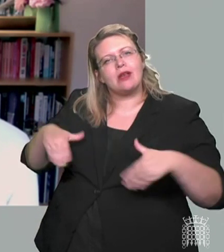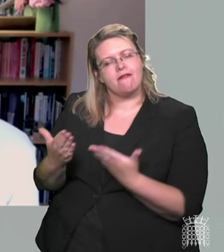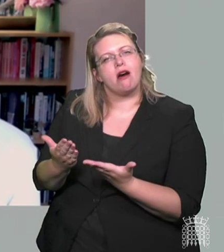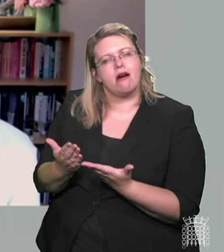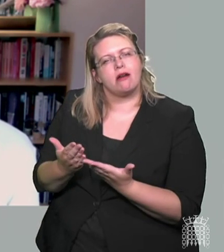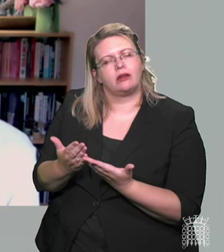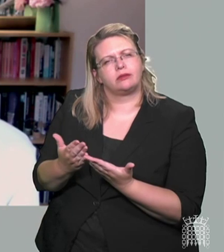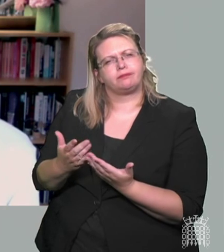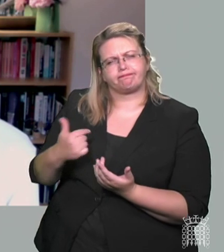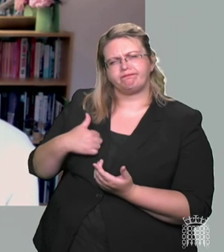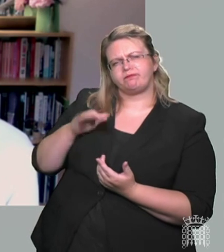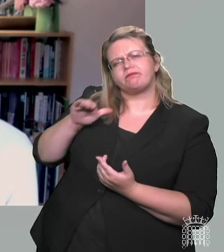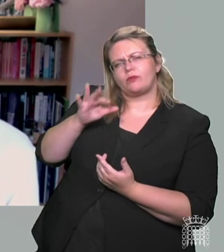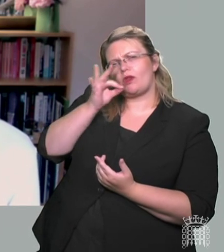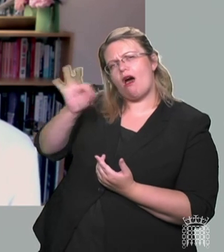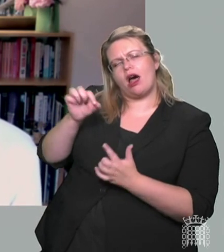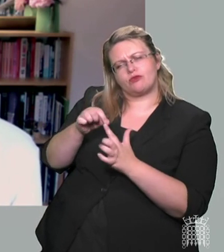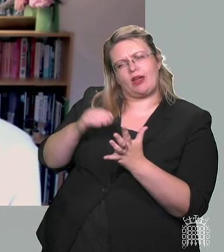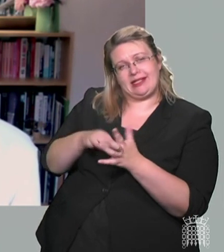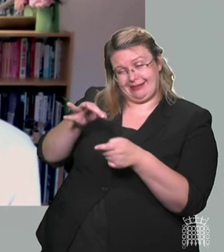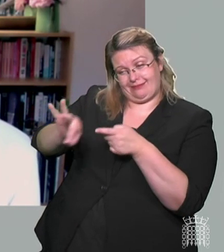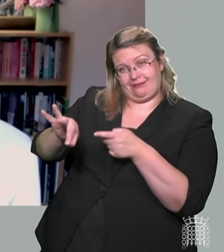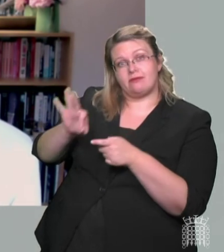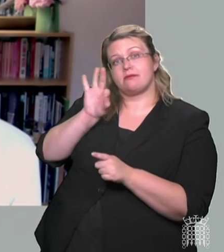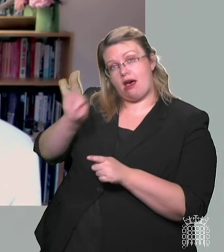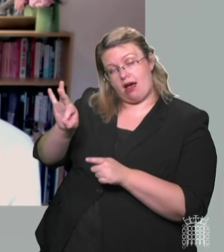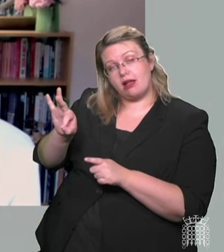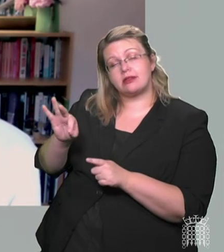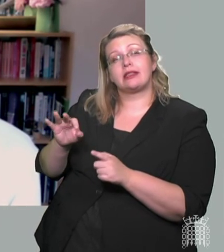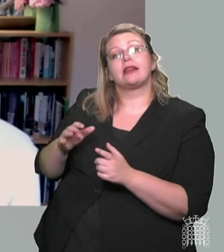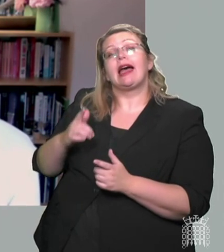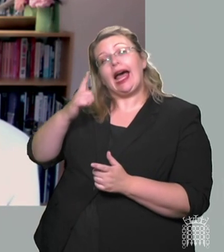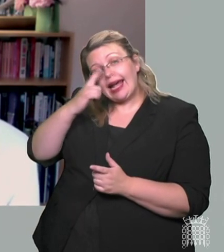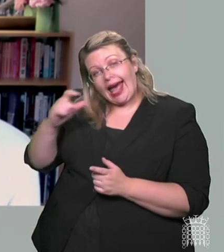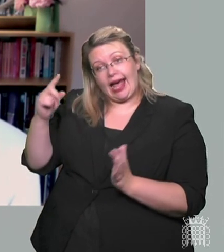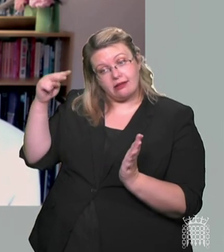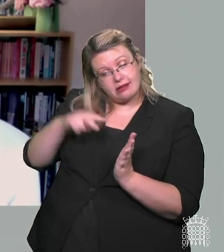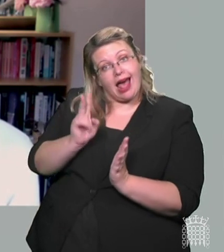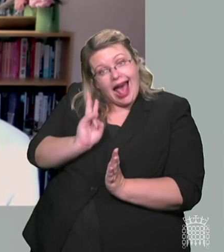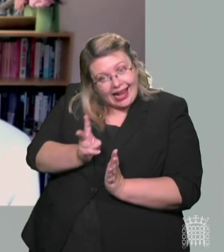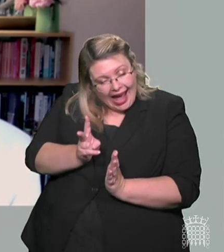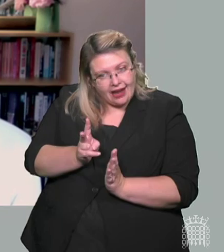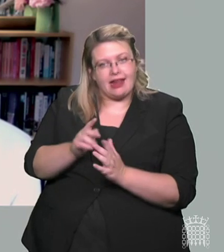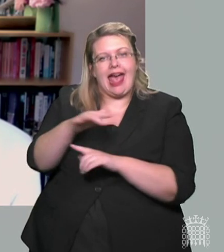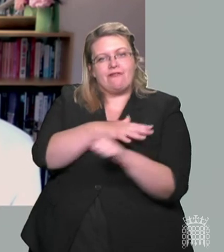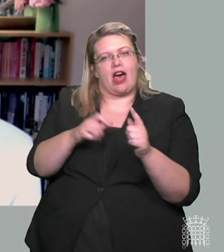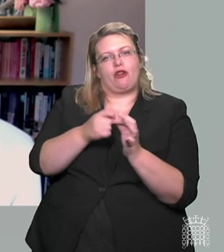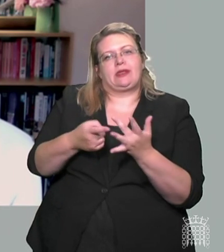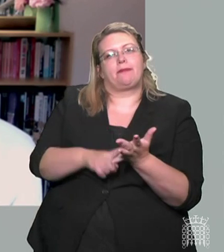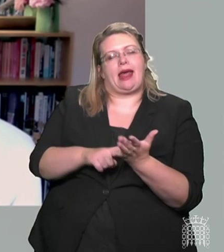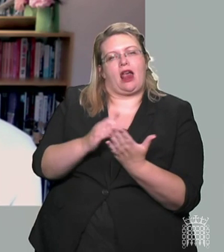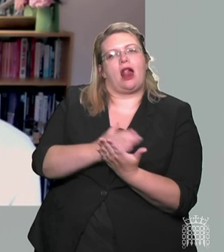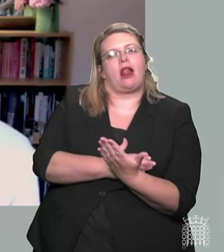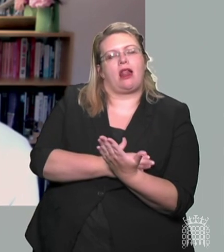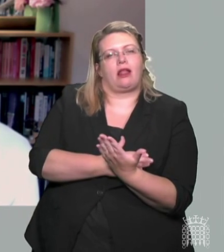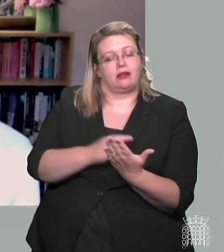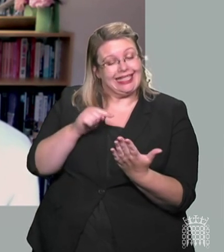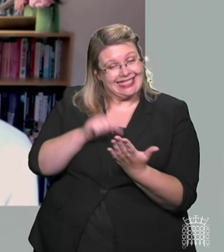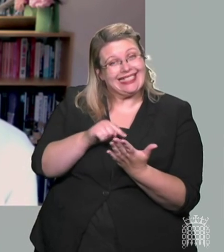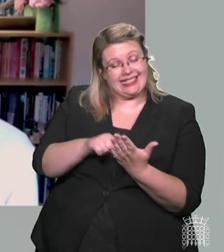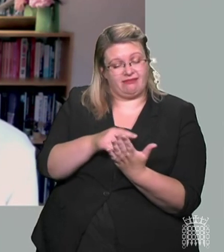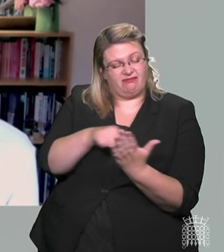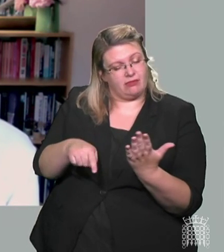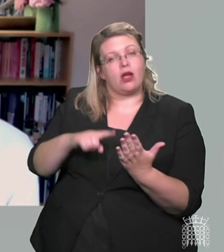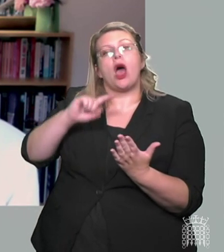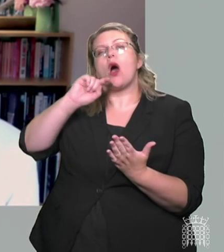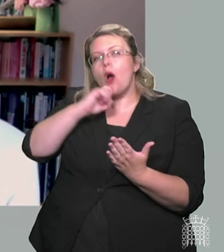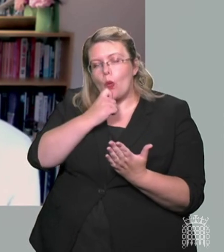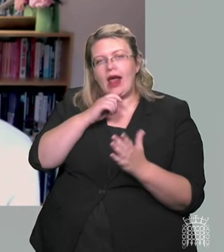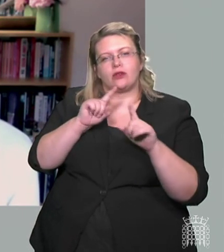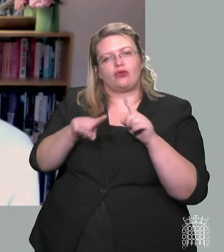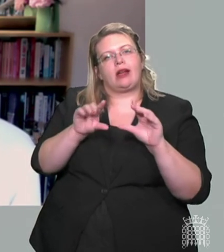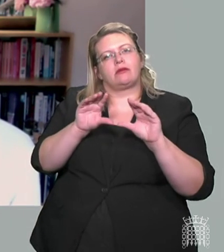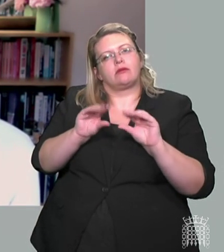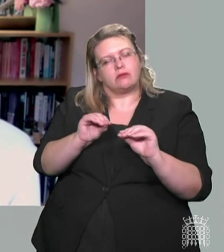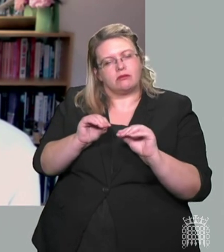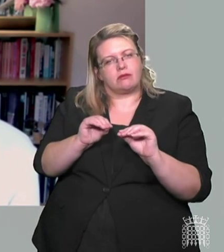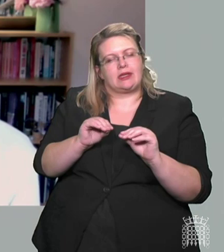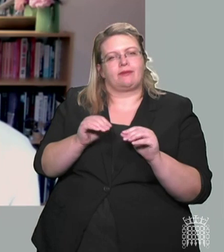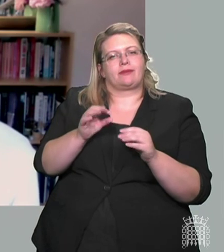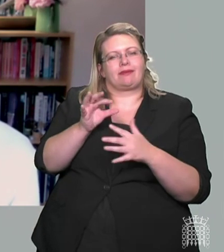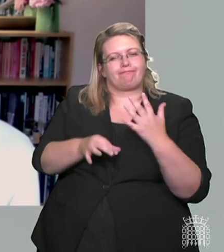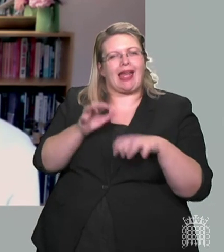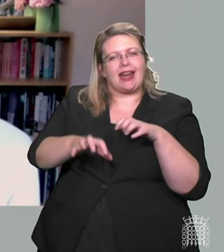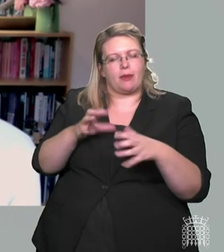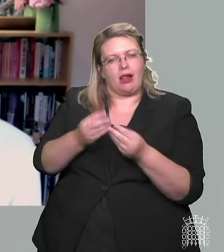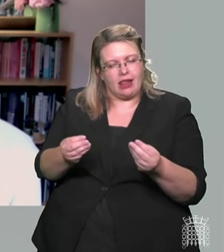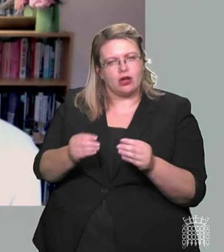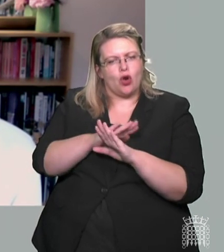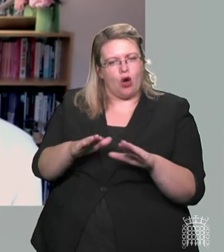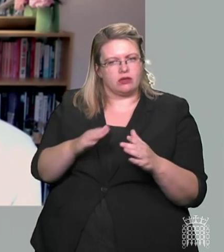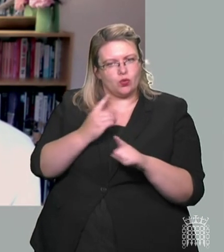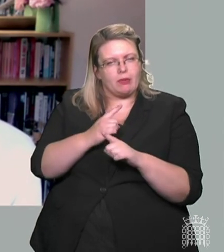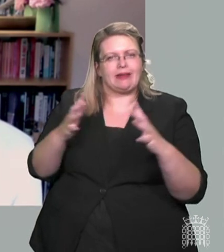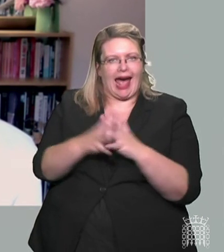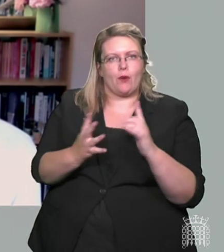so I want to ask the Prime Minister something very specific. Will he look again at the Government amendment to the Environment Bill, which refers only to measures “to further the objective” of halting species decline rather than actually meeting that objective.